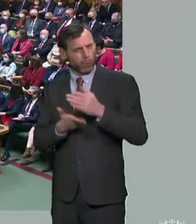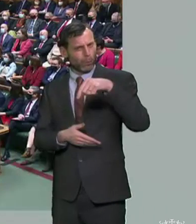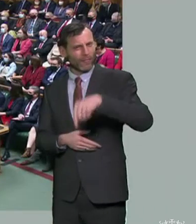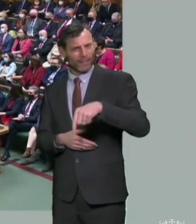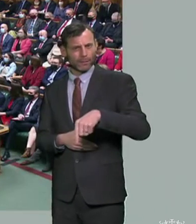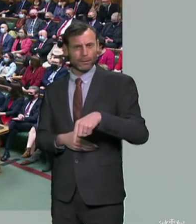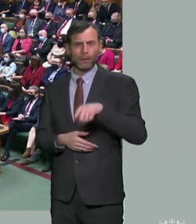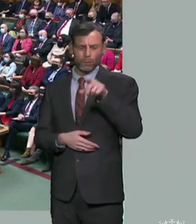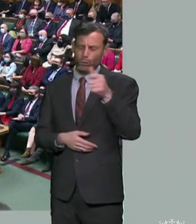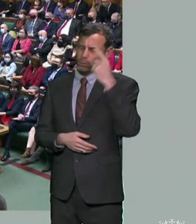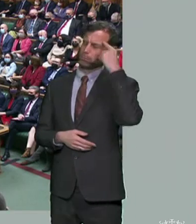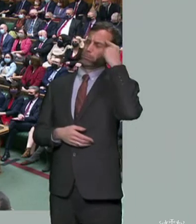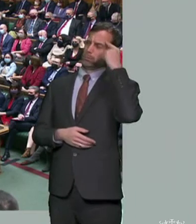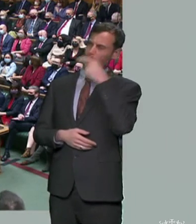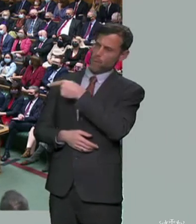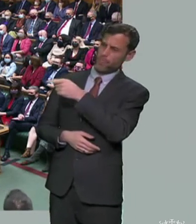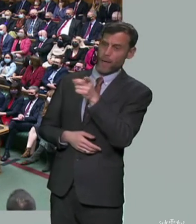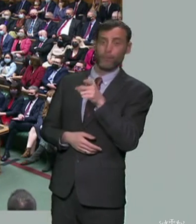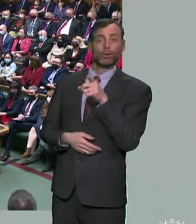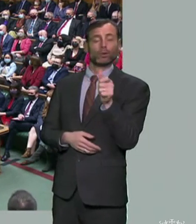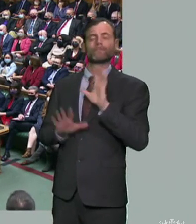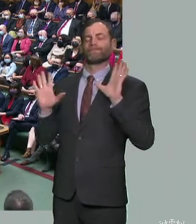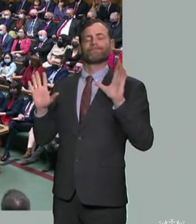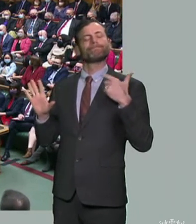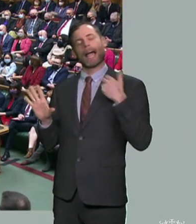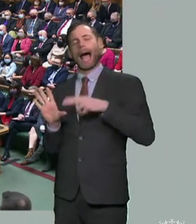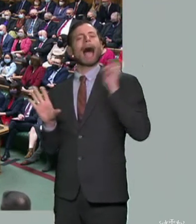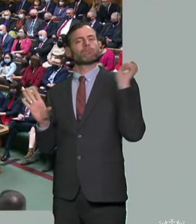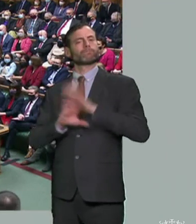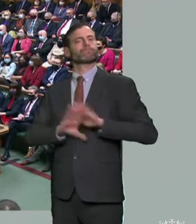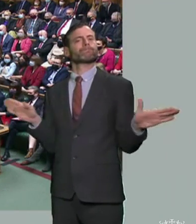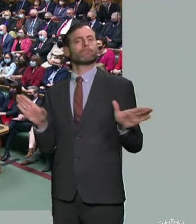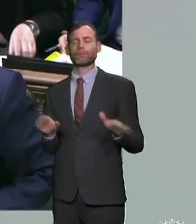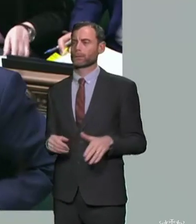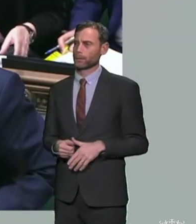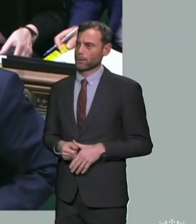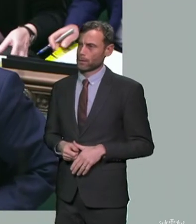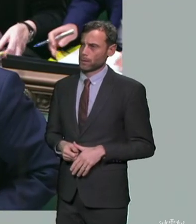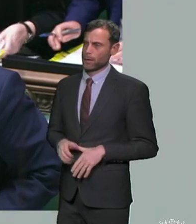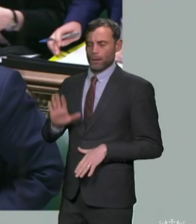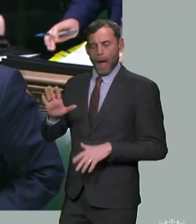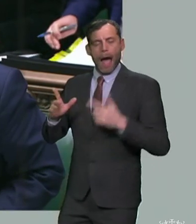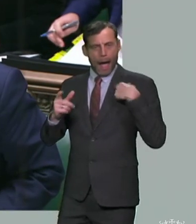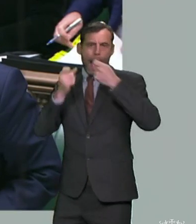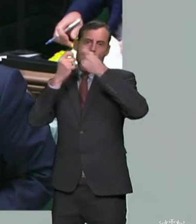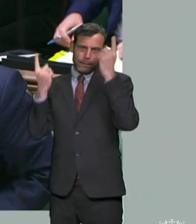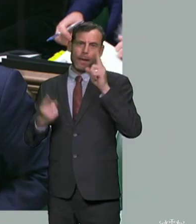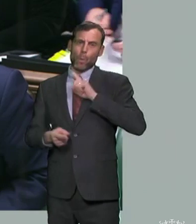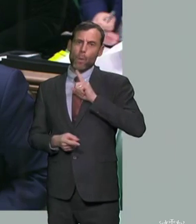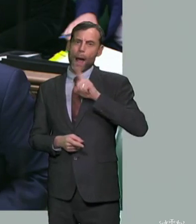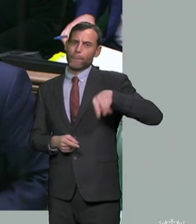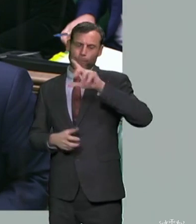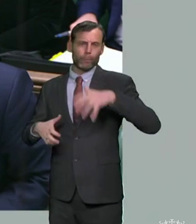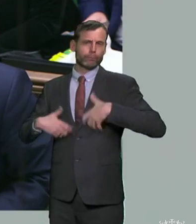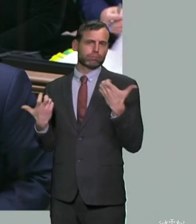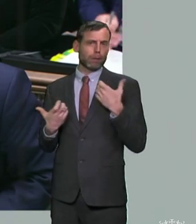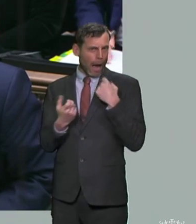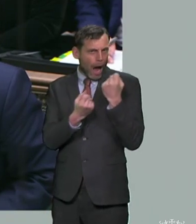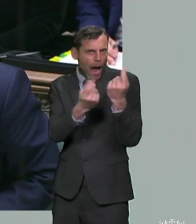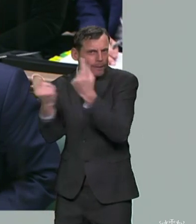I entirely understand people’s feelings and I entirely support what the hon.